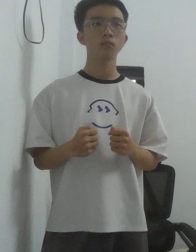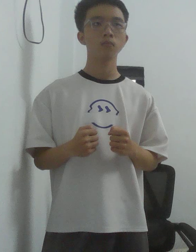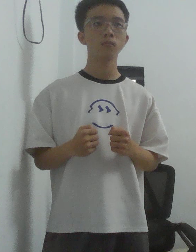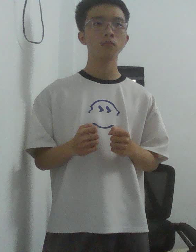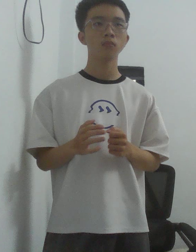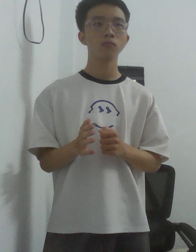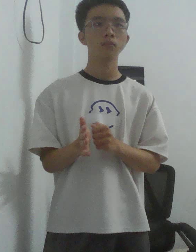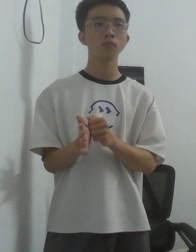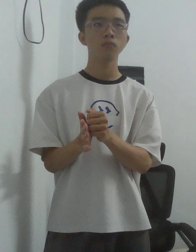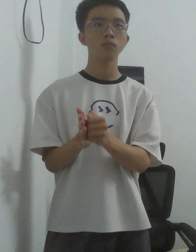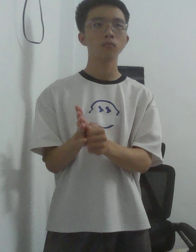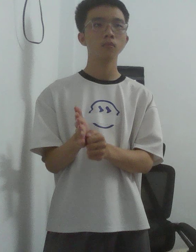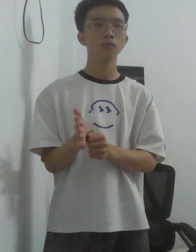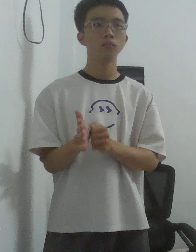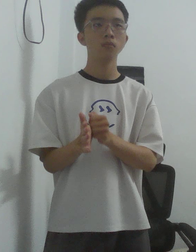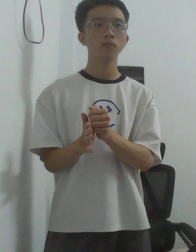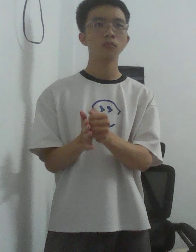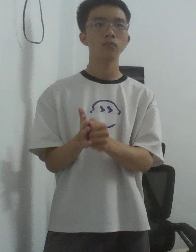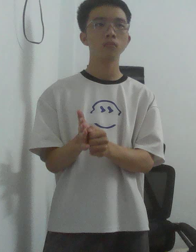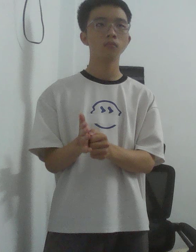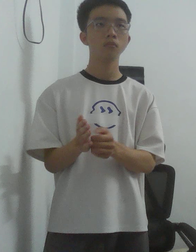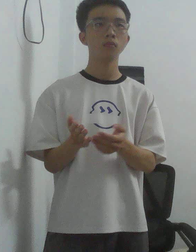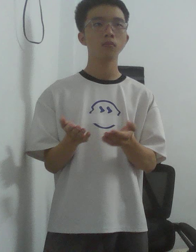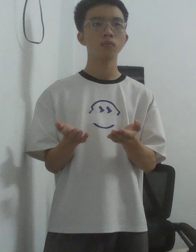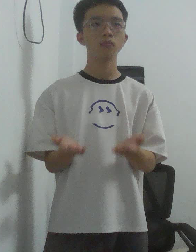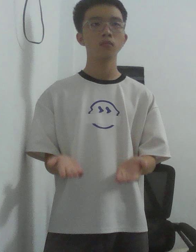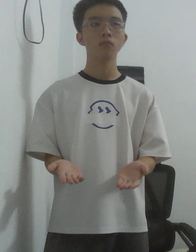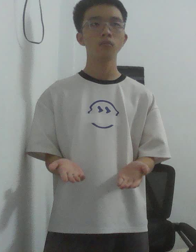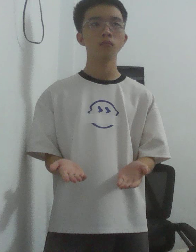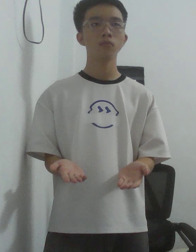thang nay